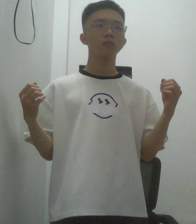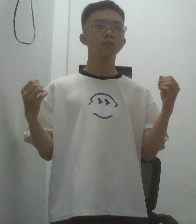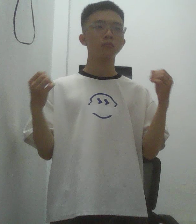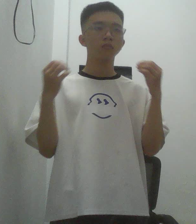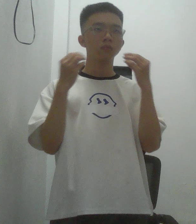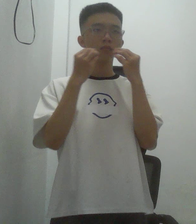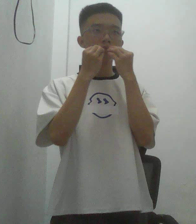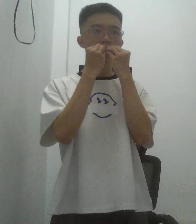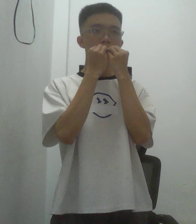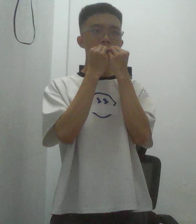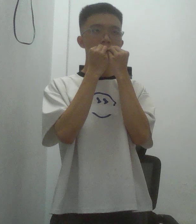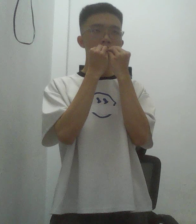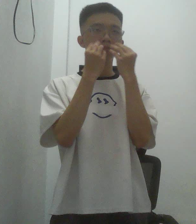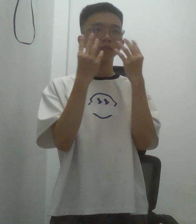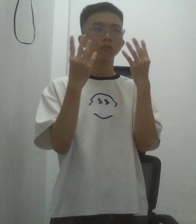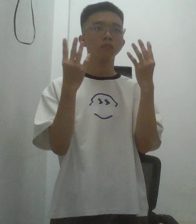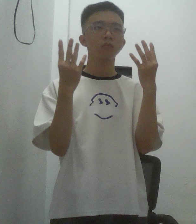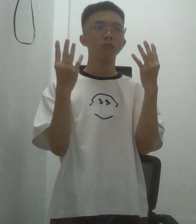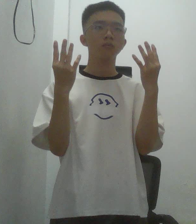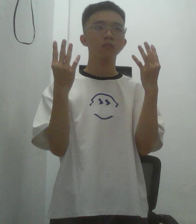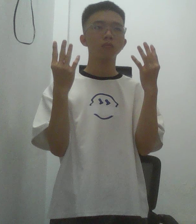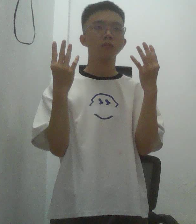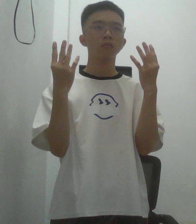cam on